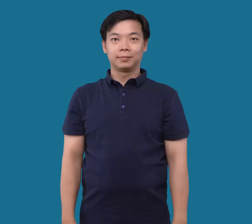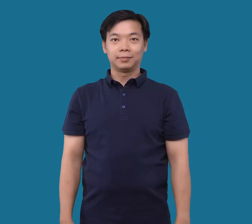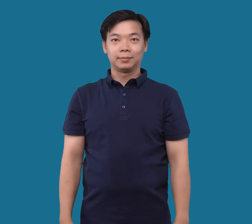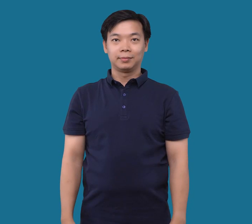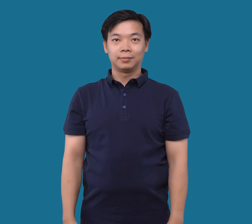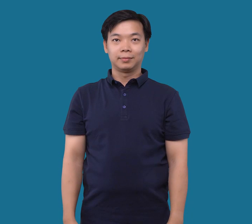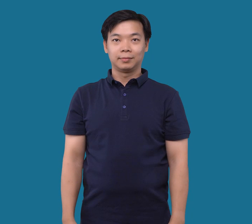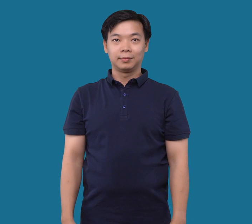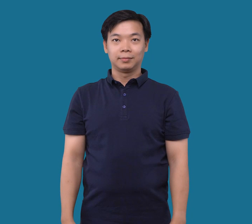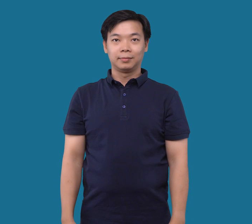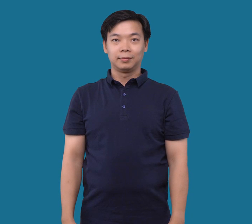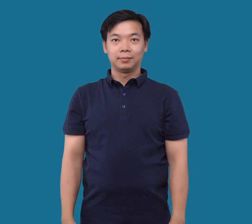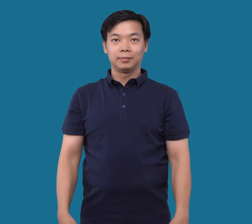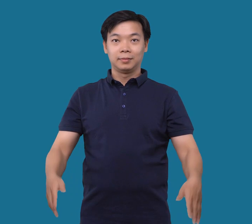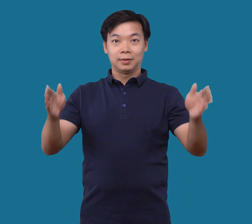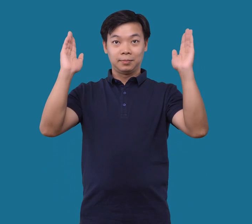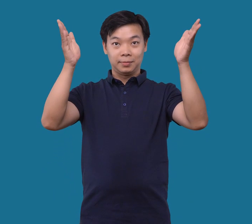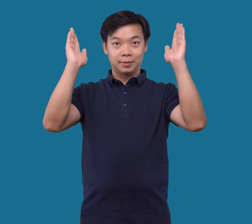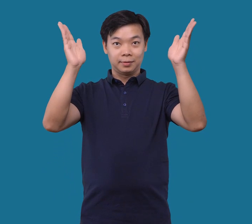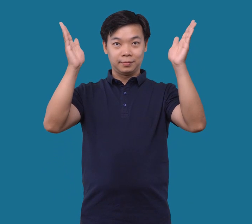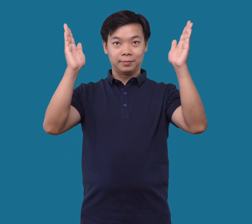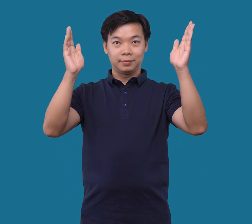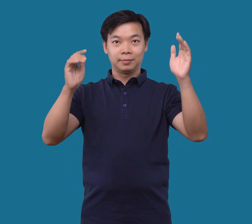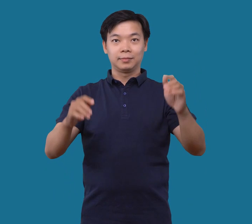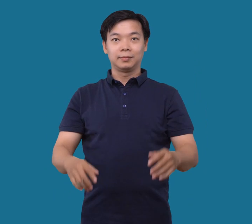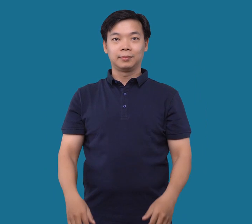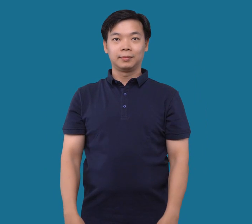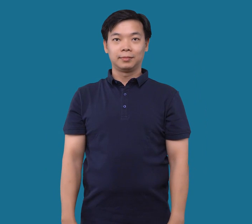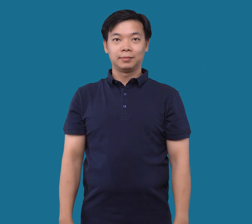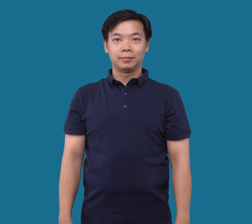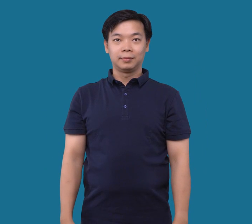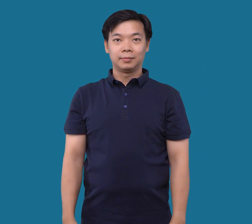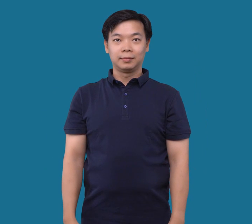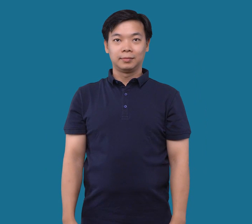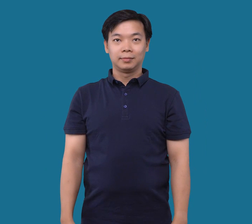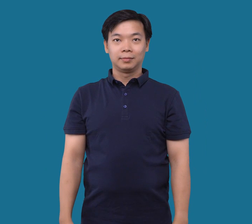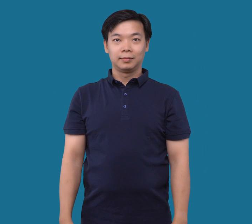bảng đen